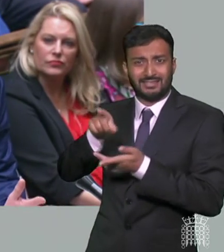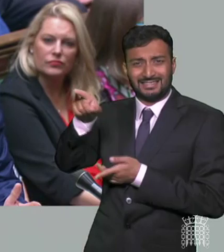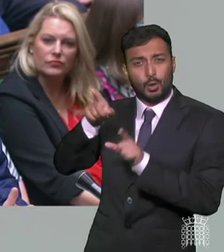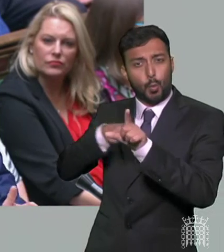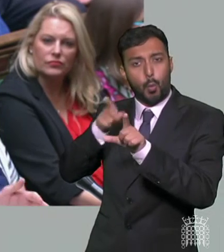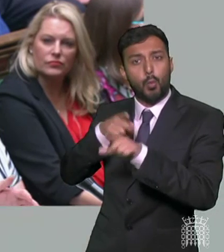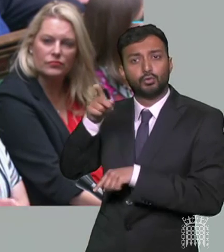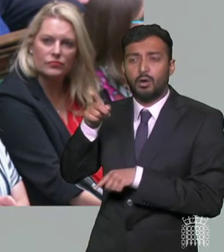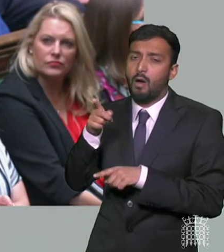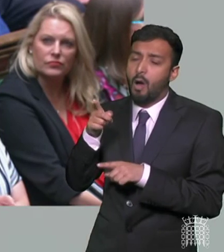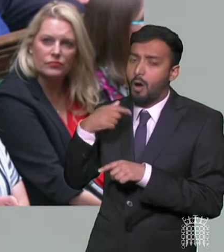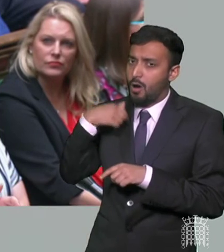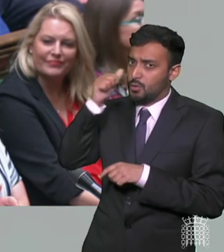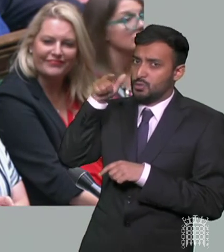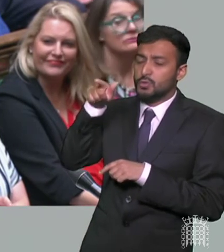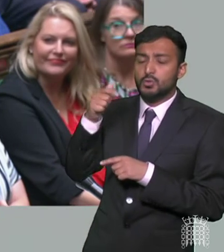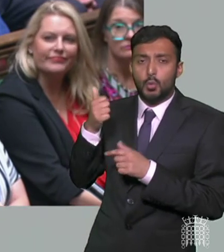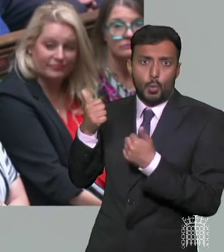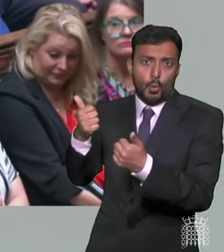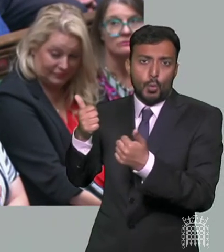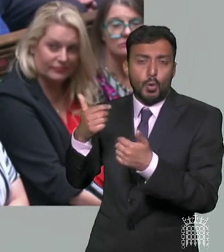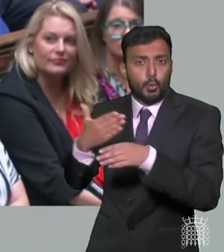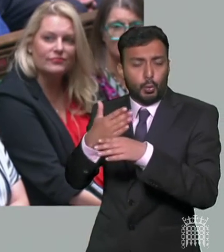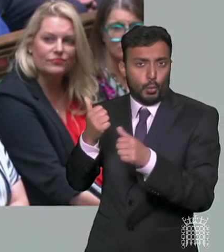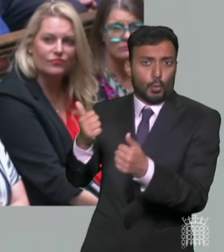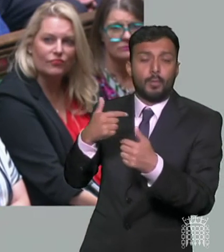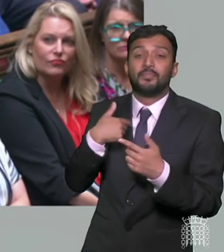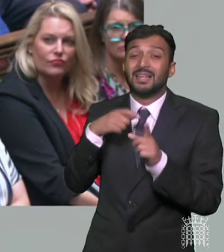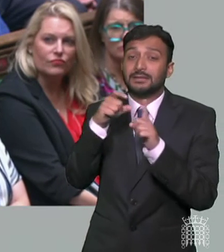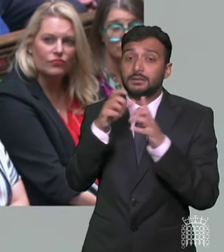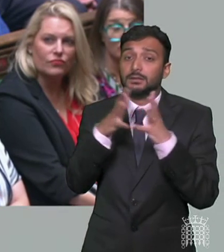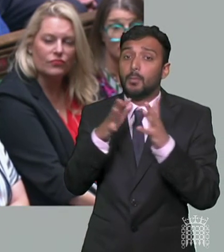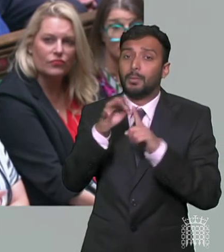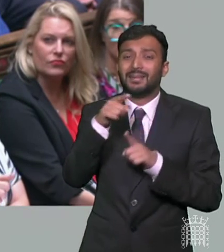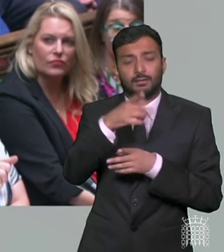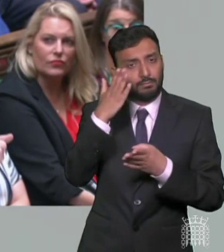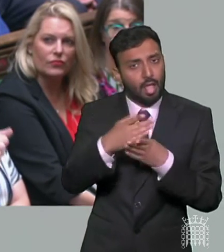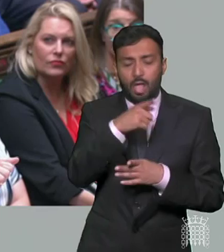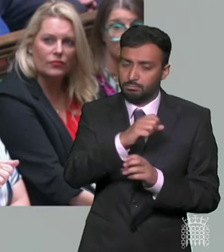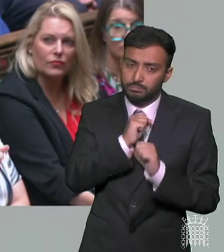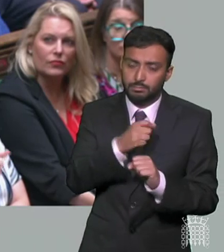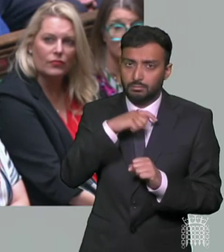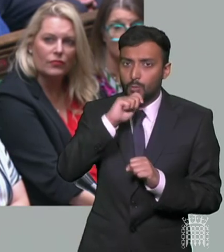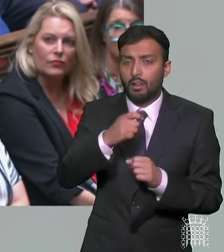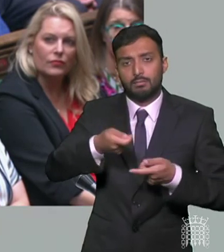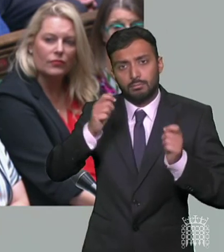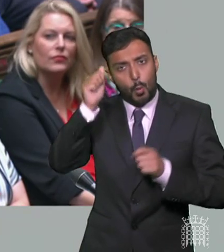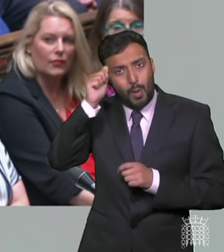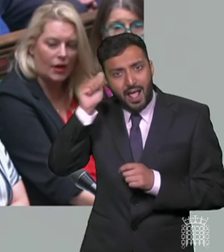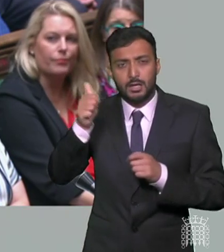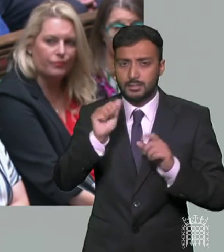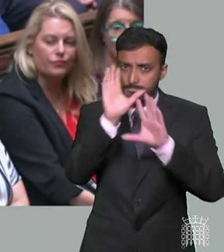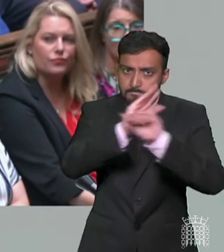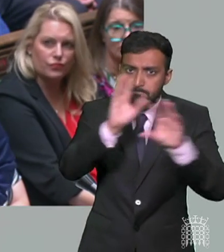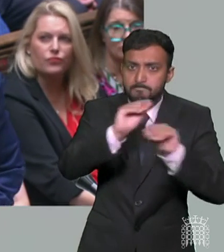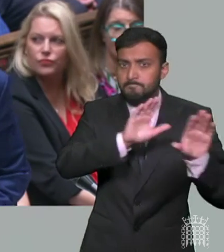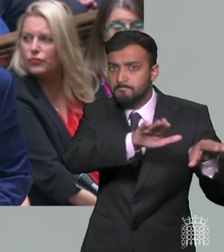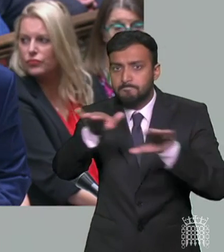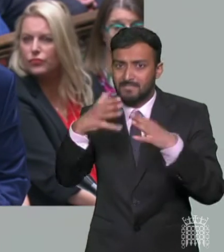I can reassure him that the Department for Work and Pensions is committed to improving awareness through campaigns and partnerships with employers, but also disability organisations.